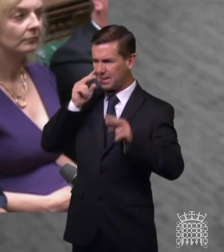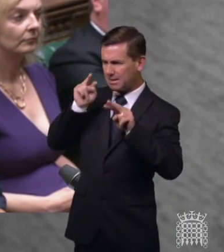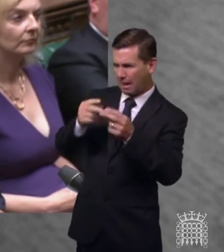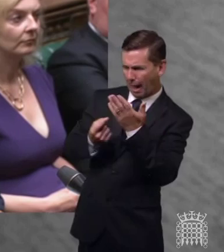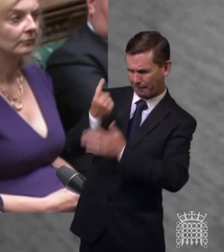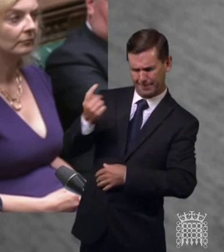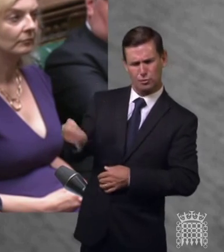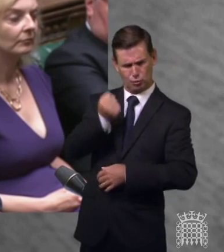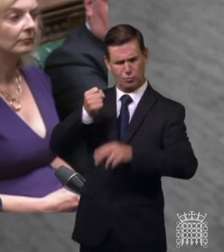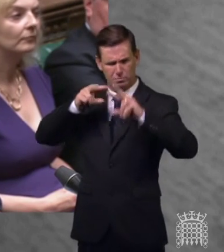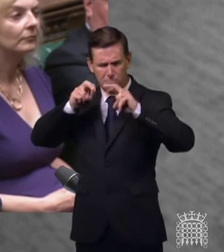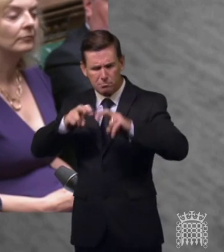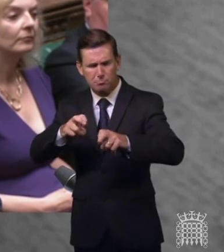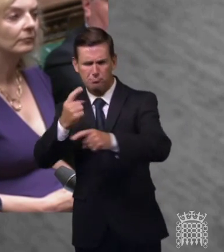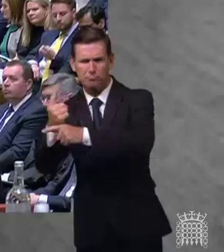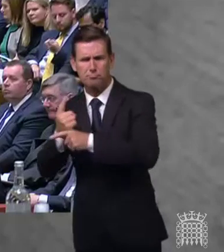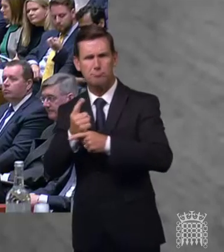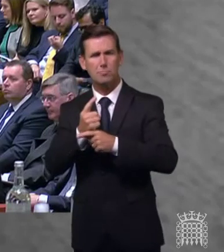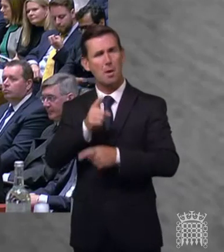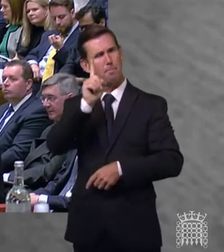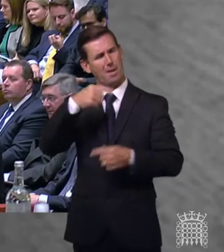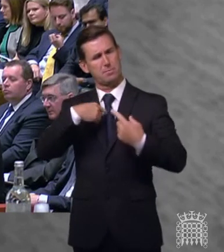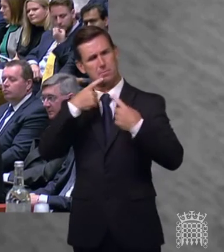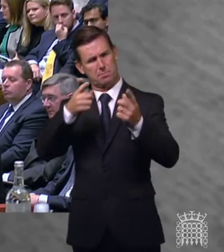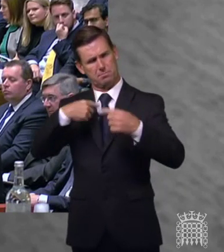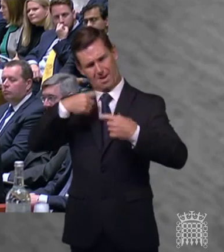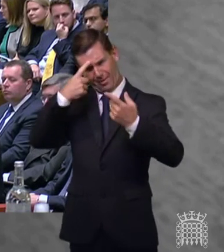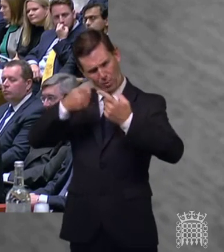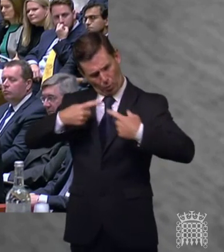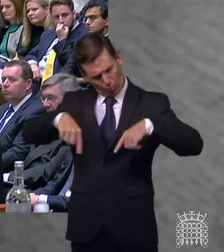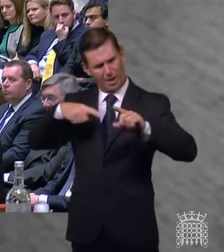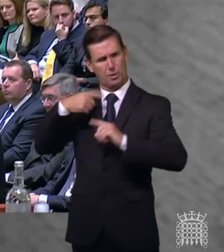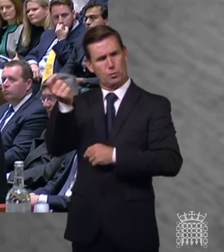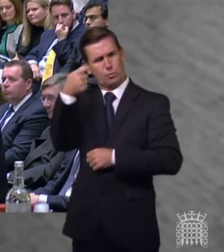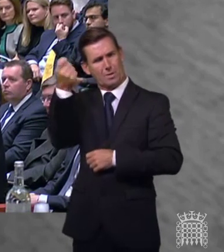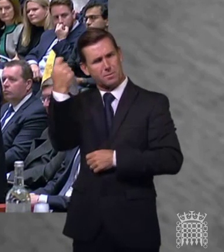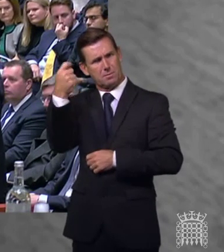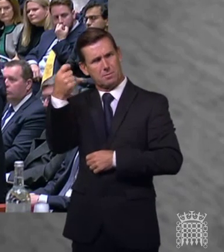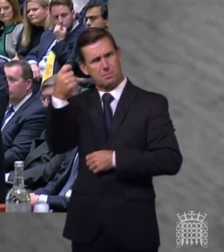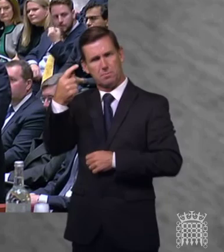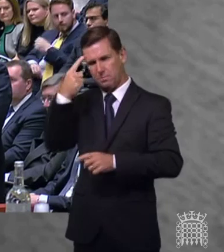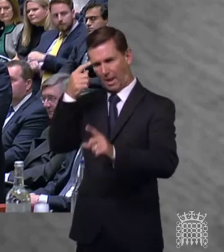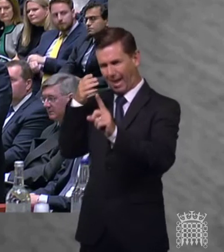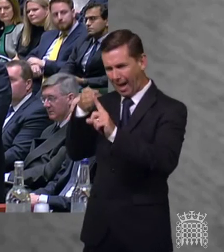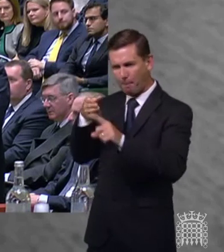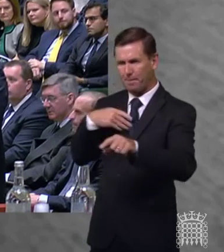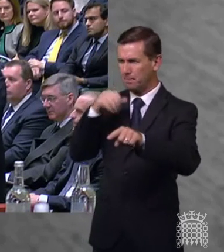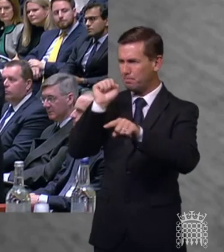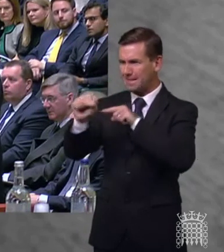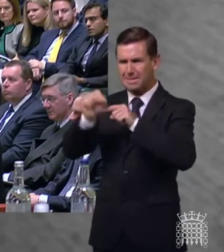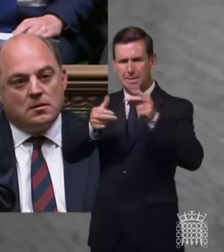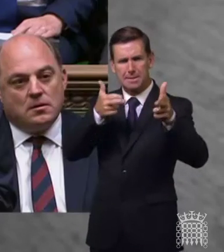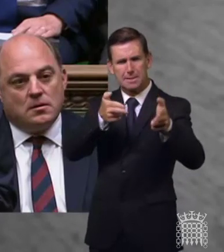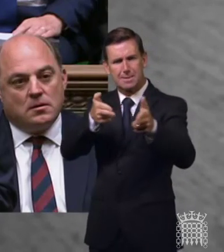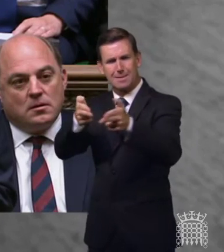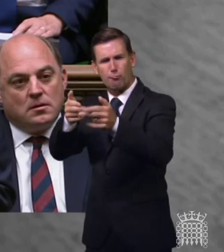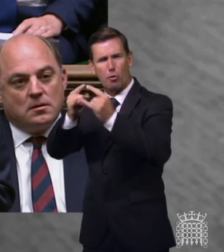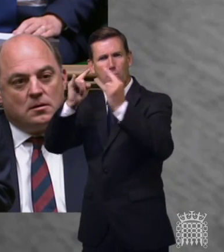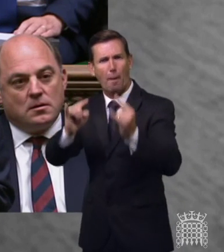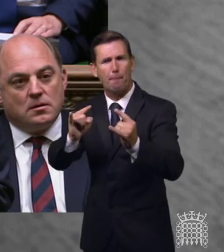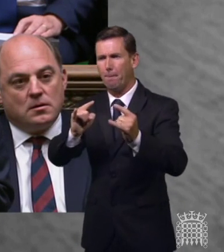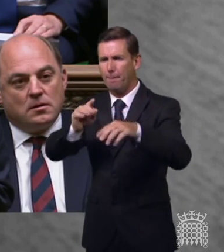As I was saying, we succeeded in that core mission, and the training camps in the mountain ranges of Afghanistan were destroyed.